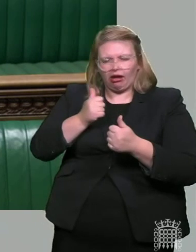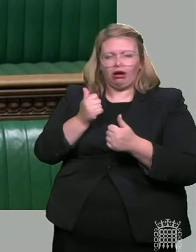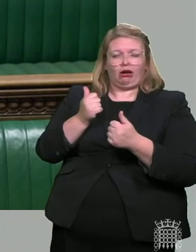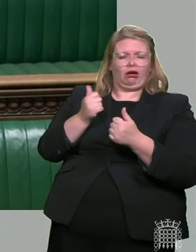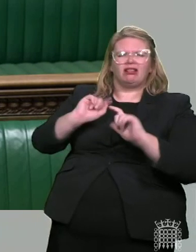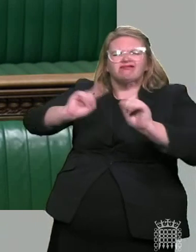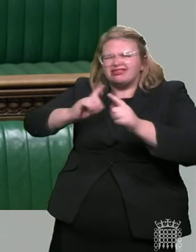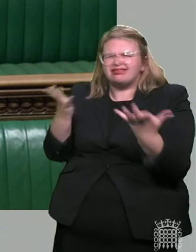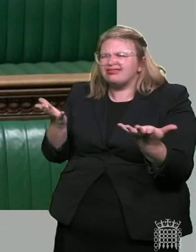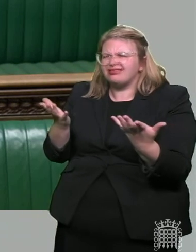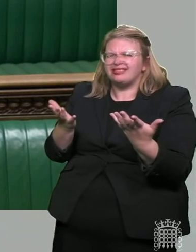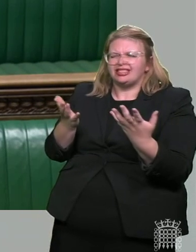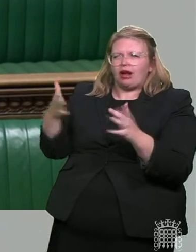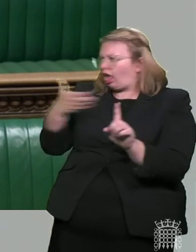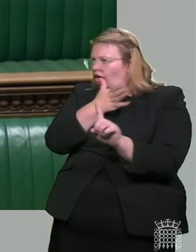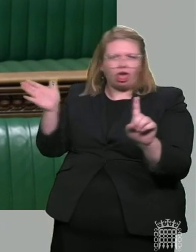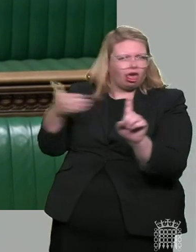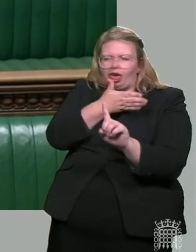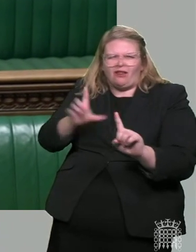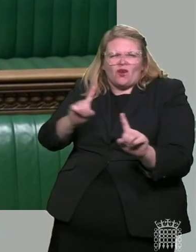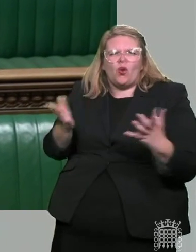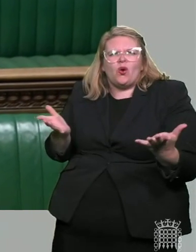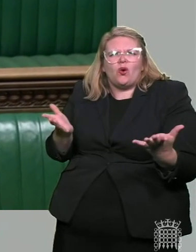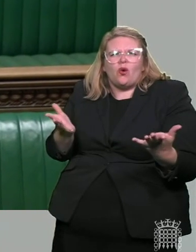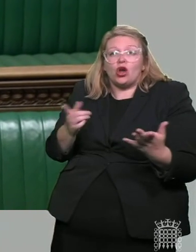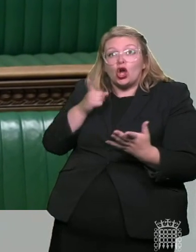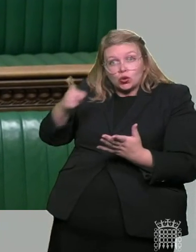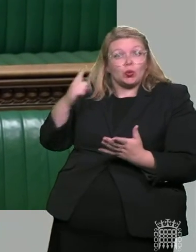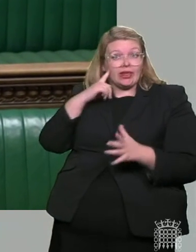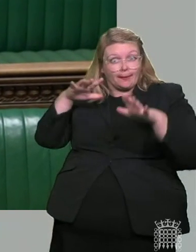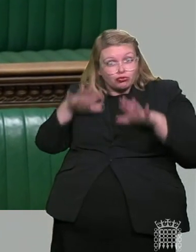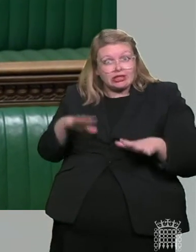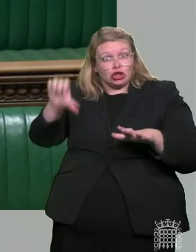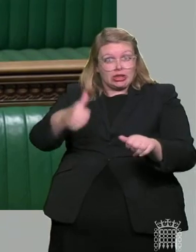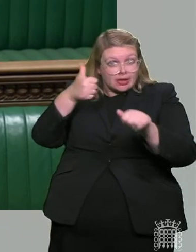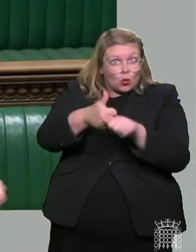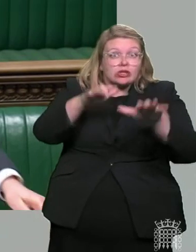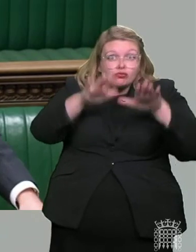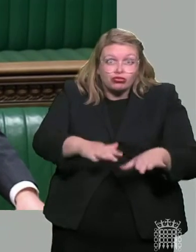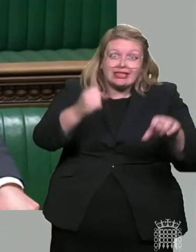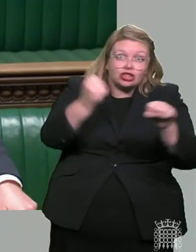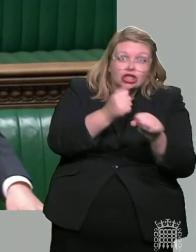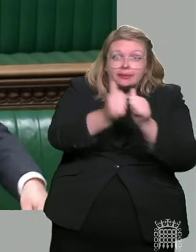Which is it? Do they believe the Government should be supporting British manufacturing in delivering ventilators—yes or no?